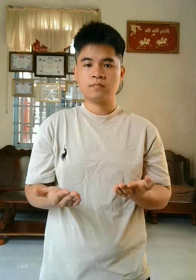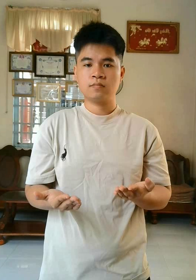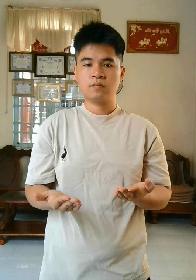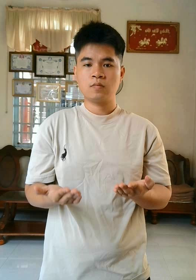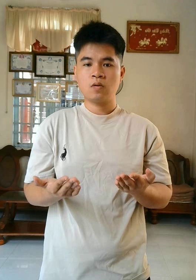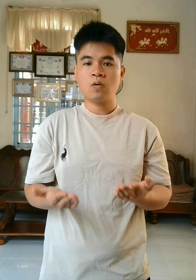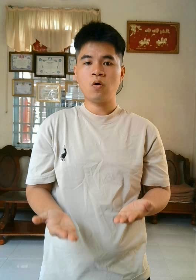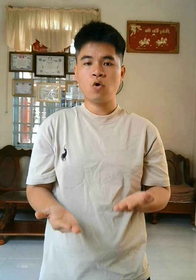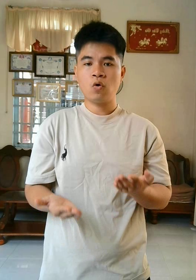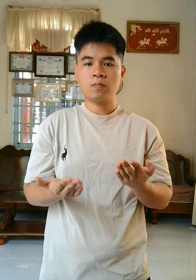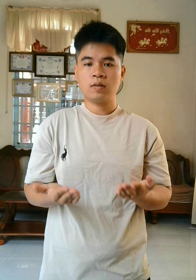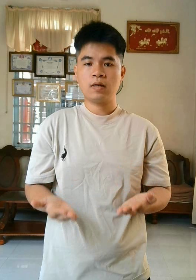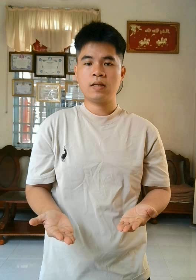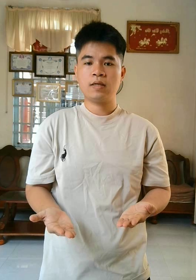hom nay